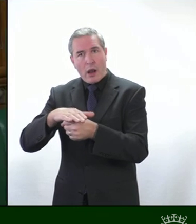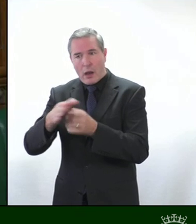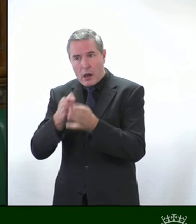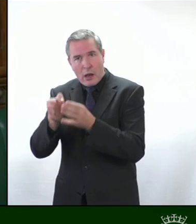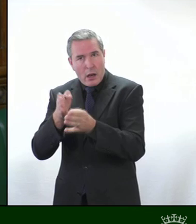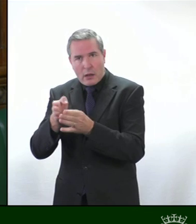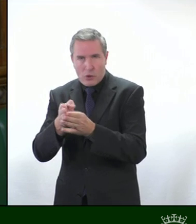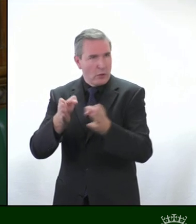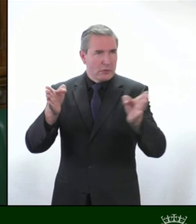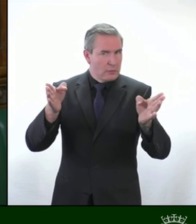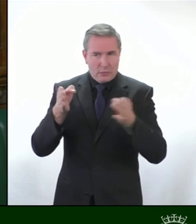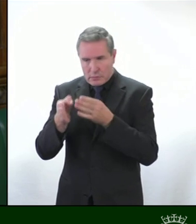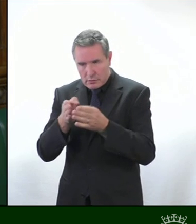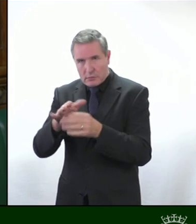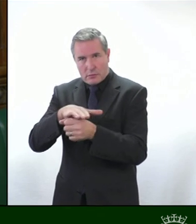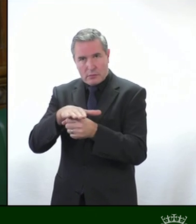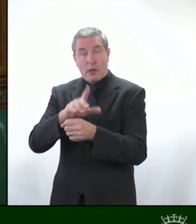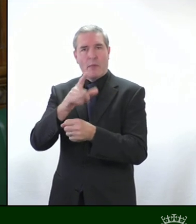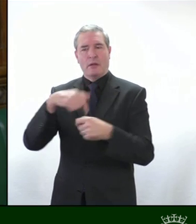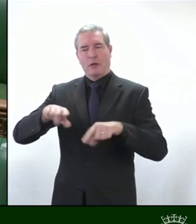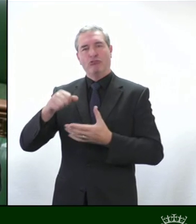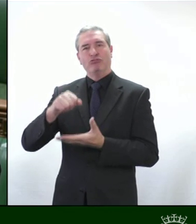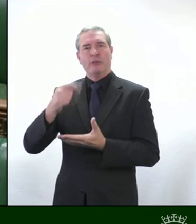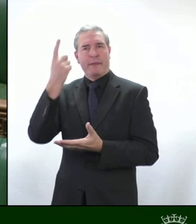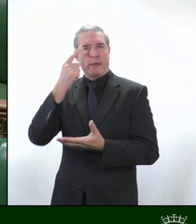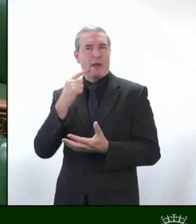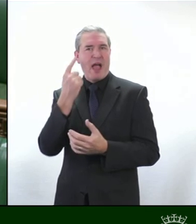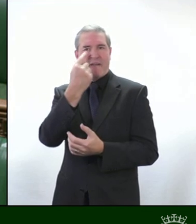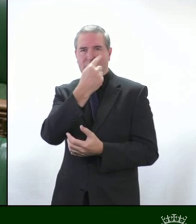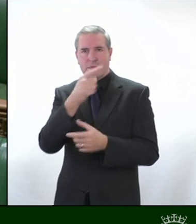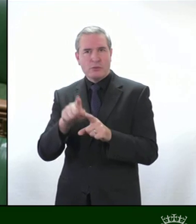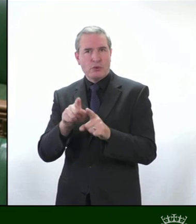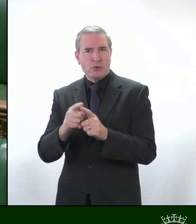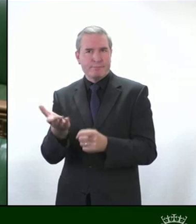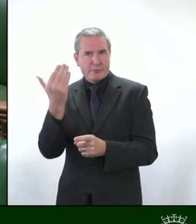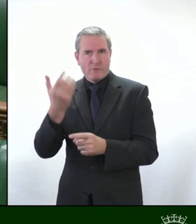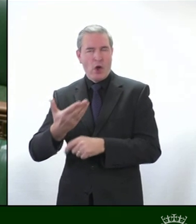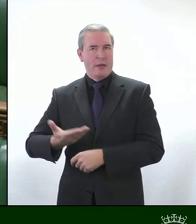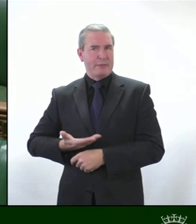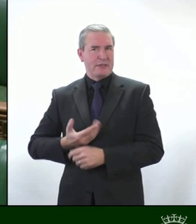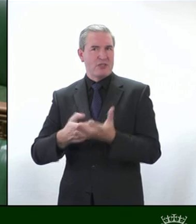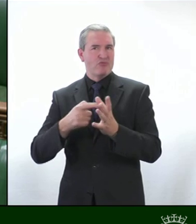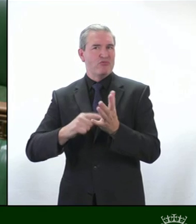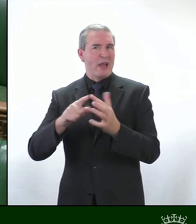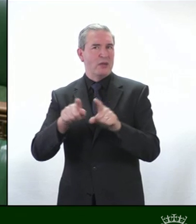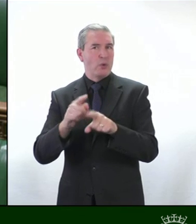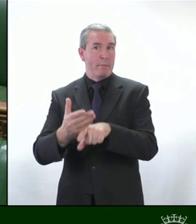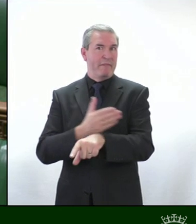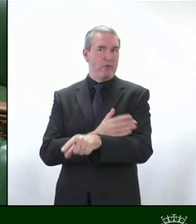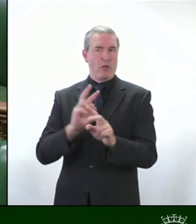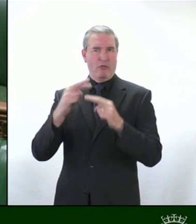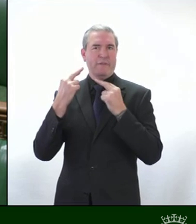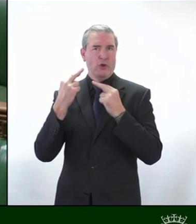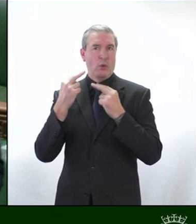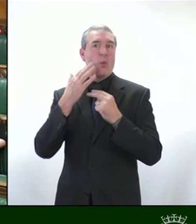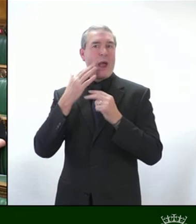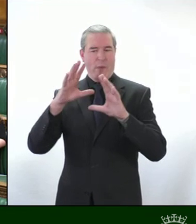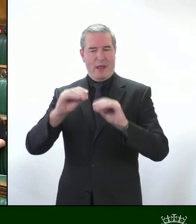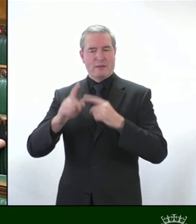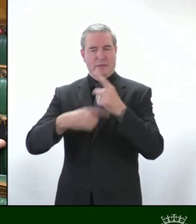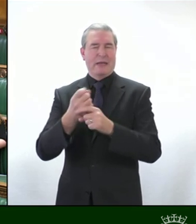I can also tell him that the Treasury is considering the responses to the call for evidence on business rates ahead of the review’s conclusion in the spring.